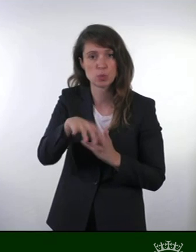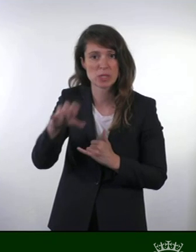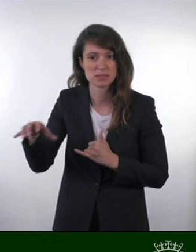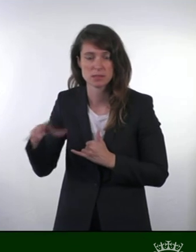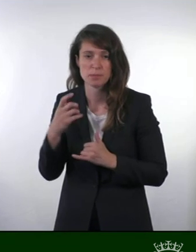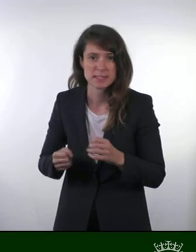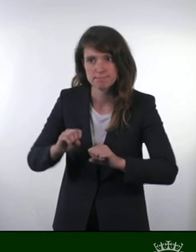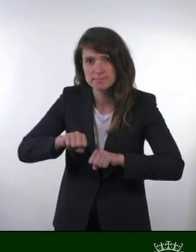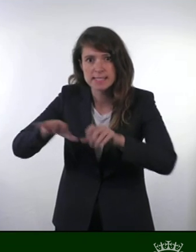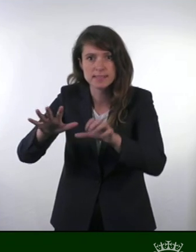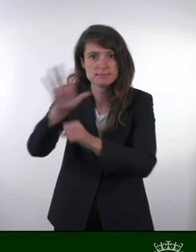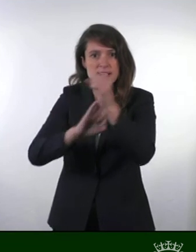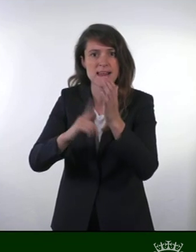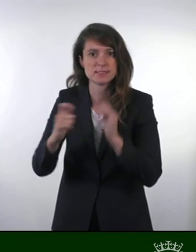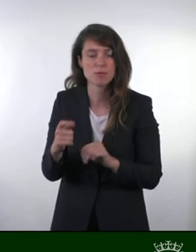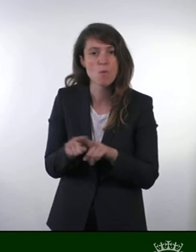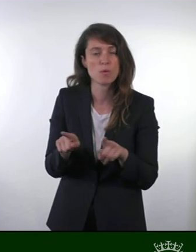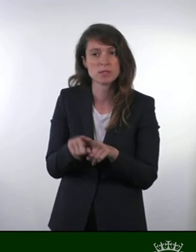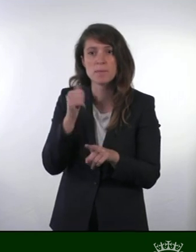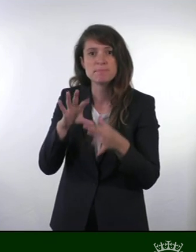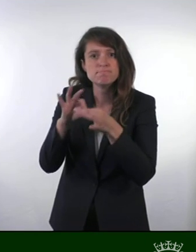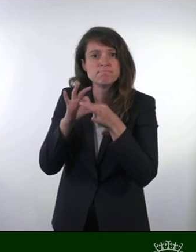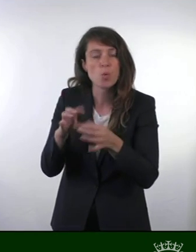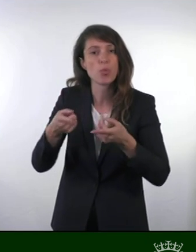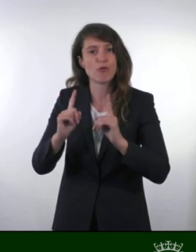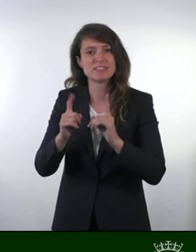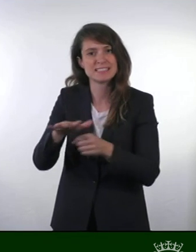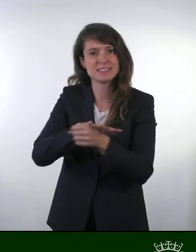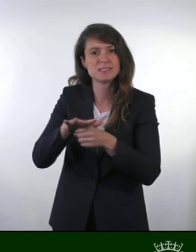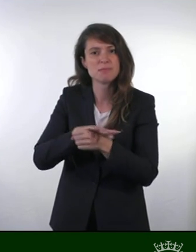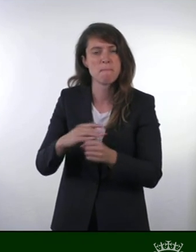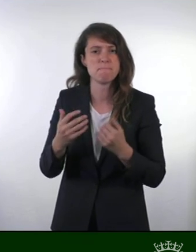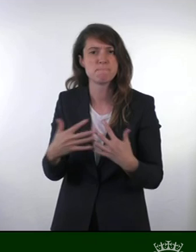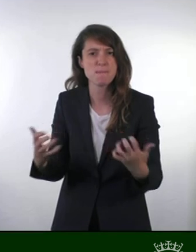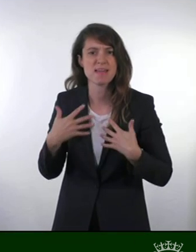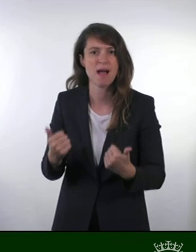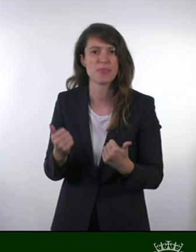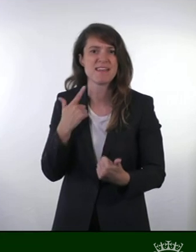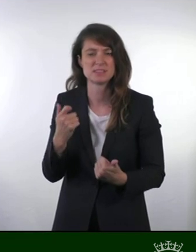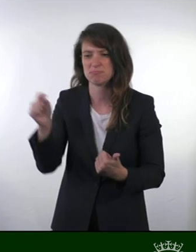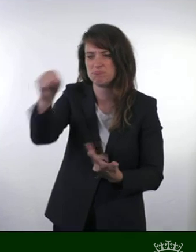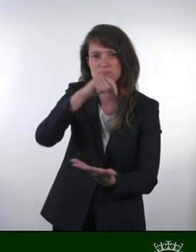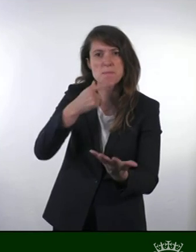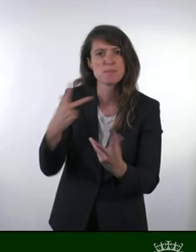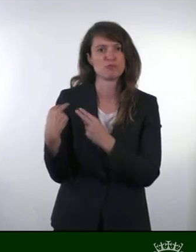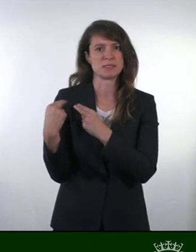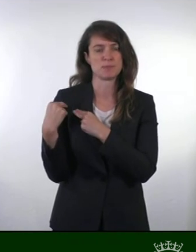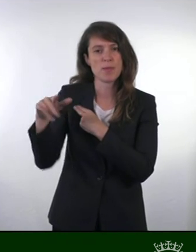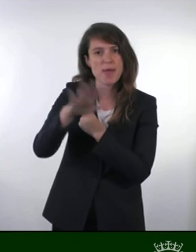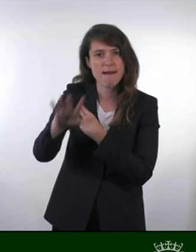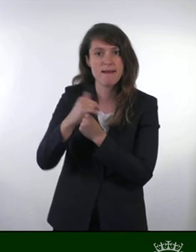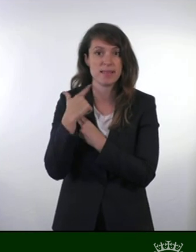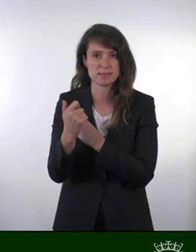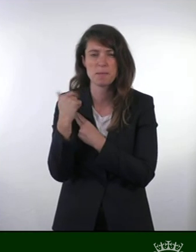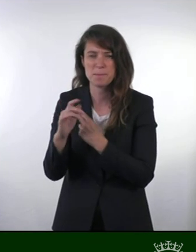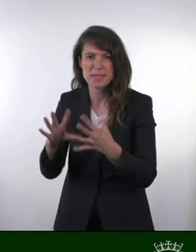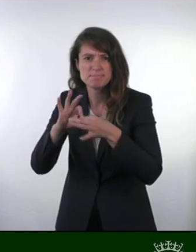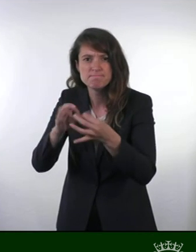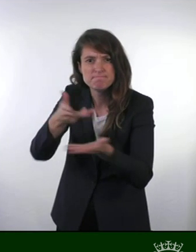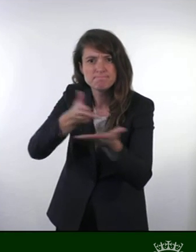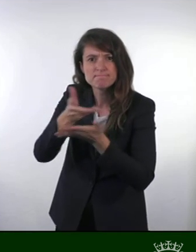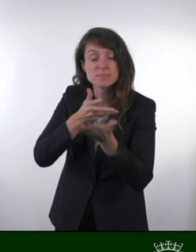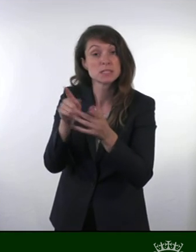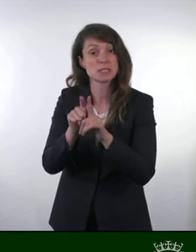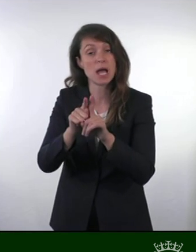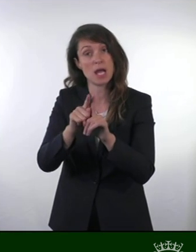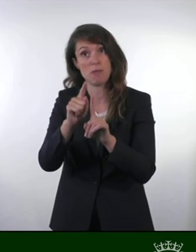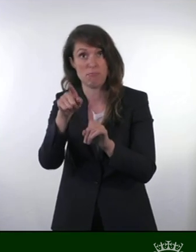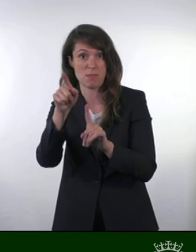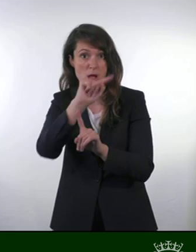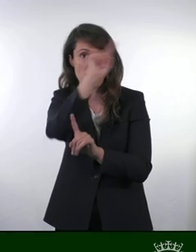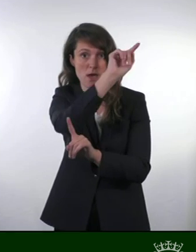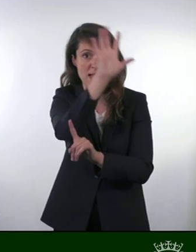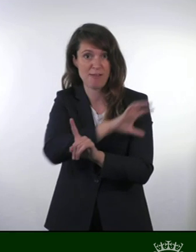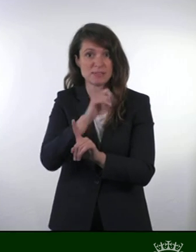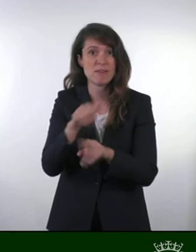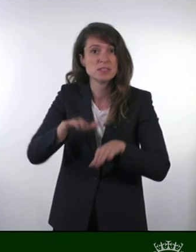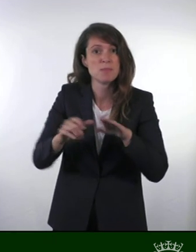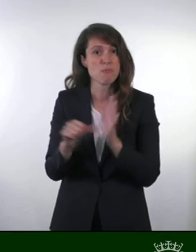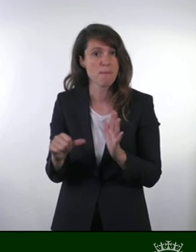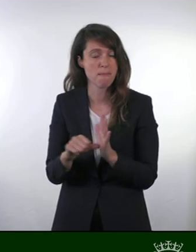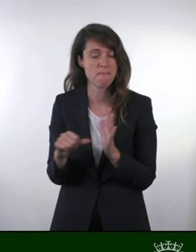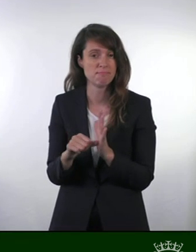We engaged actively with the authorities in Leicester, with public health in Leicester and with everybody responsible in Leicester in the way that we have done with other areas that have had similar issues.